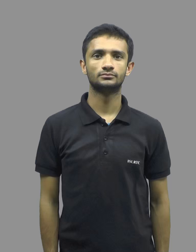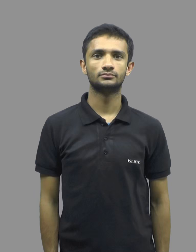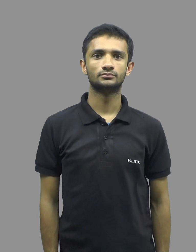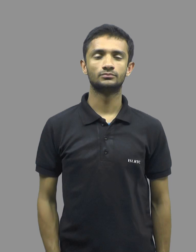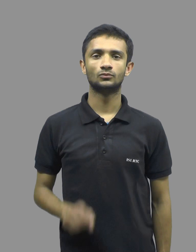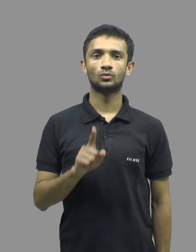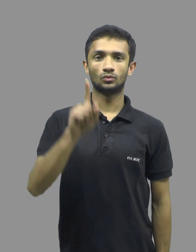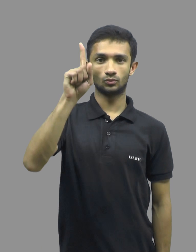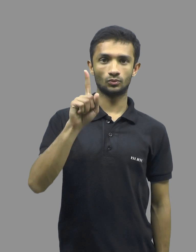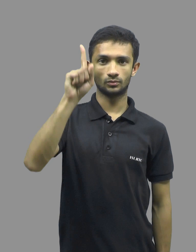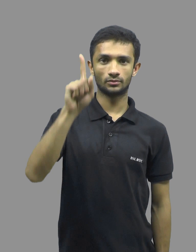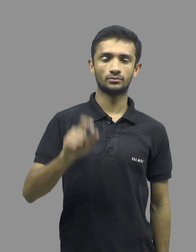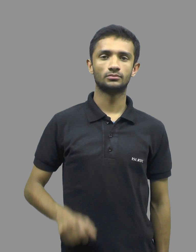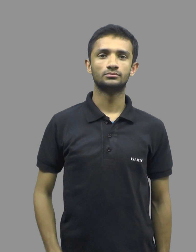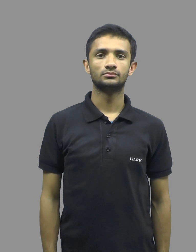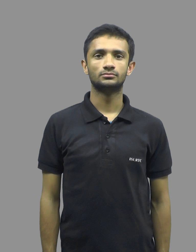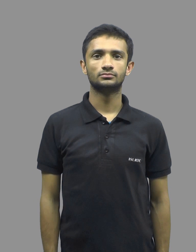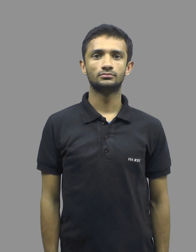Up